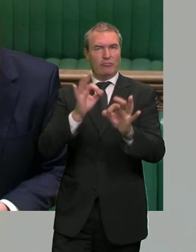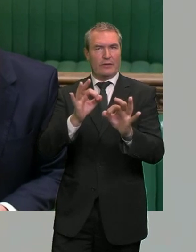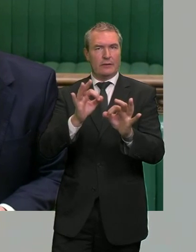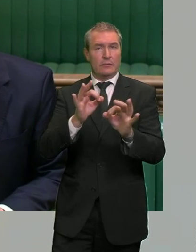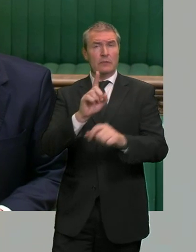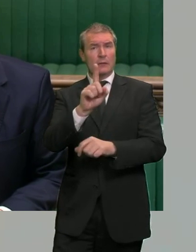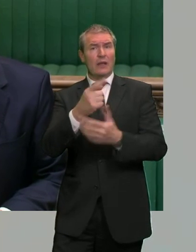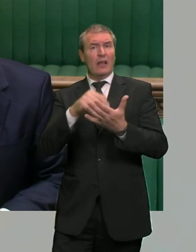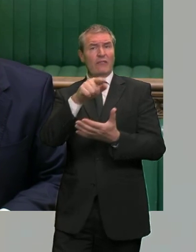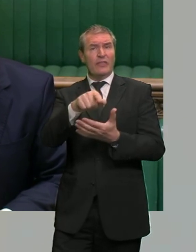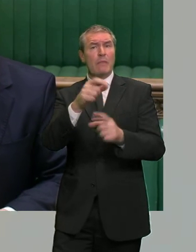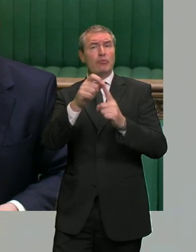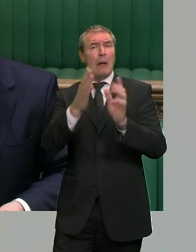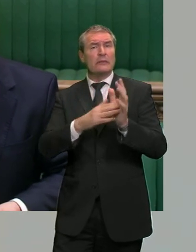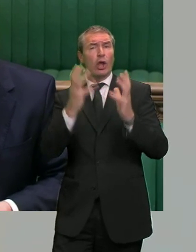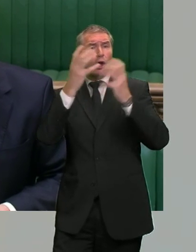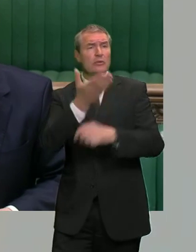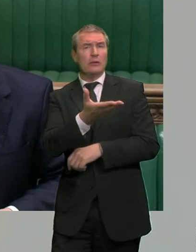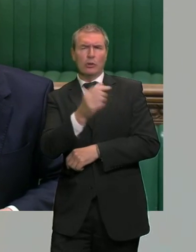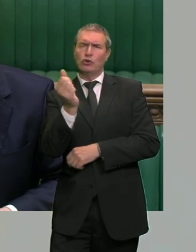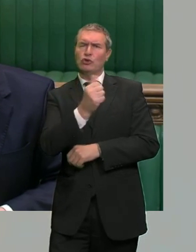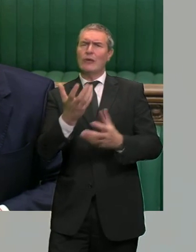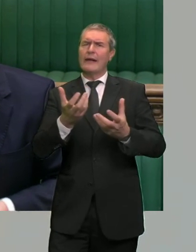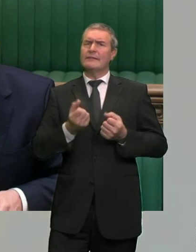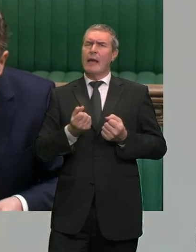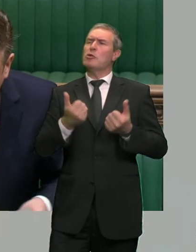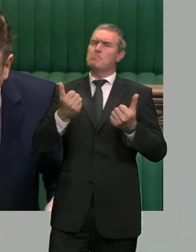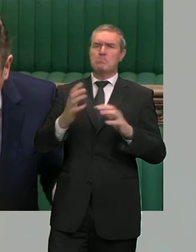If the Prime Minister is so concerned about this, he should welcome the motion.